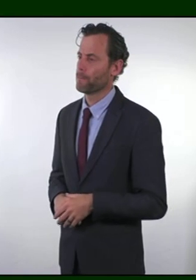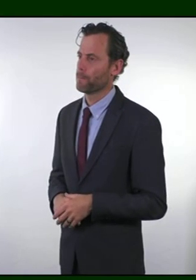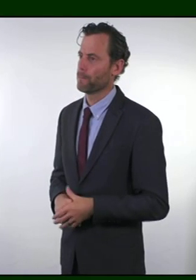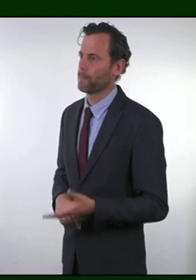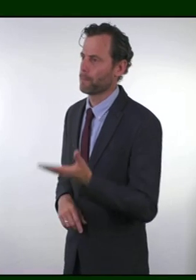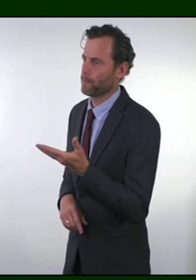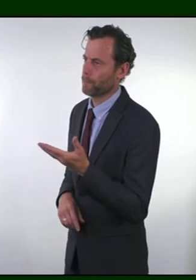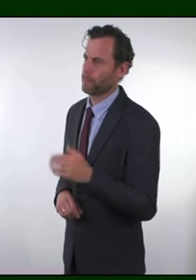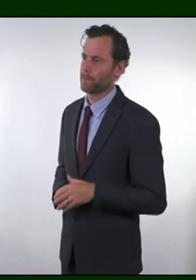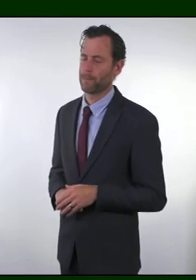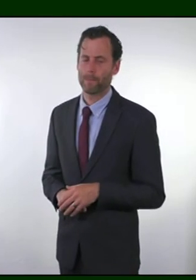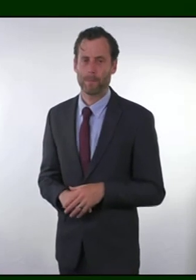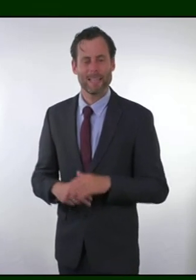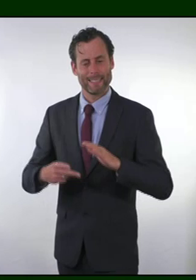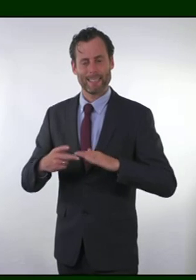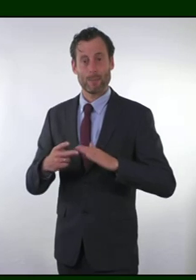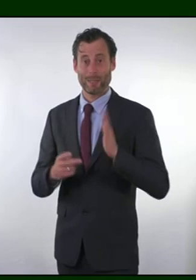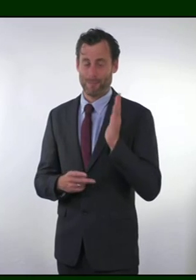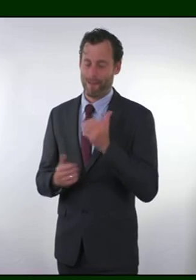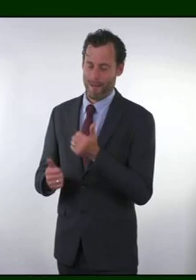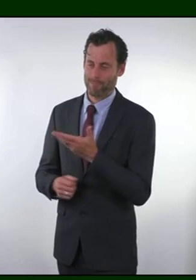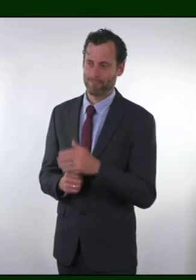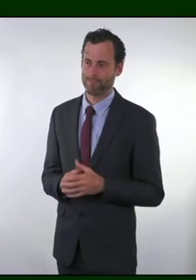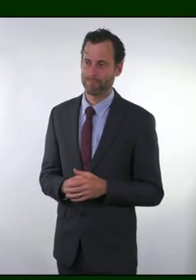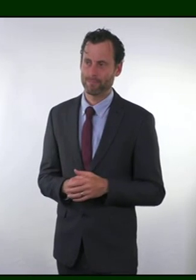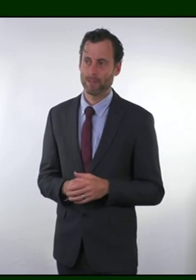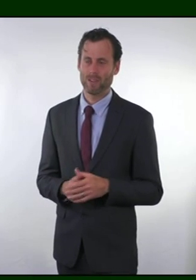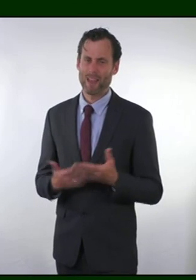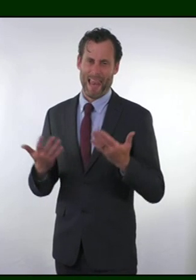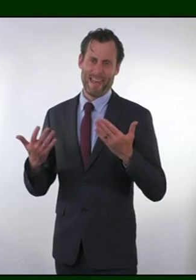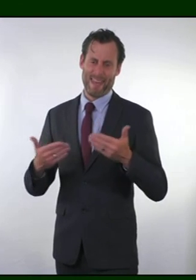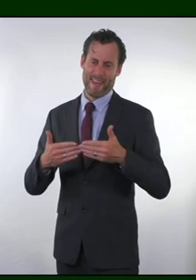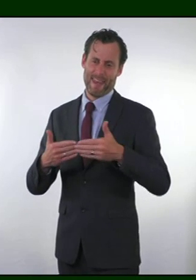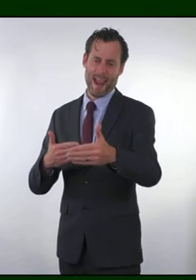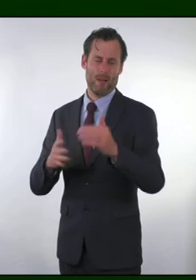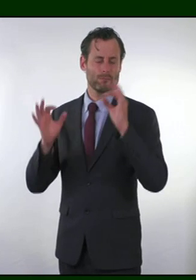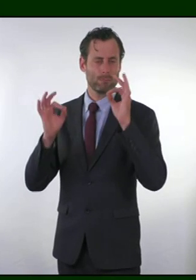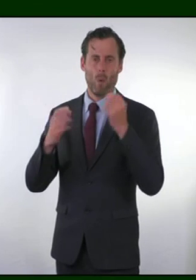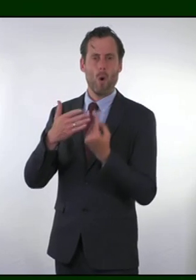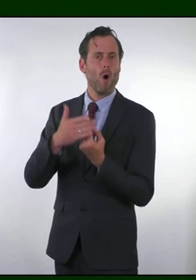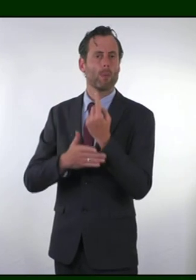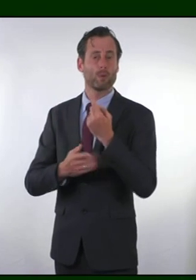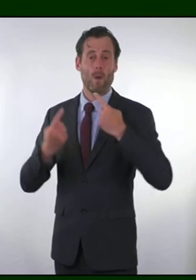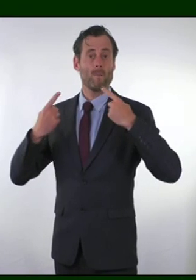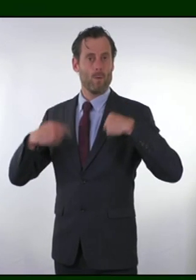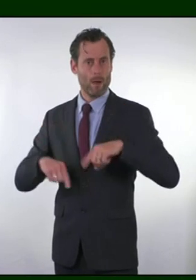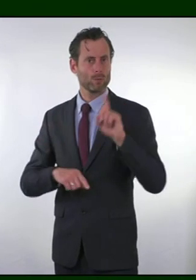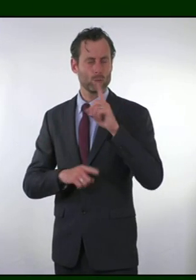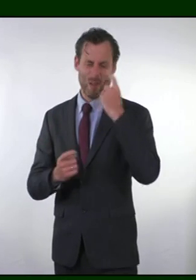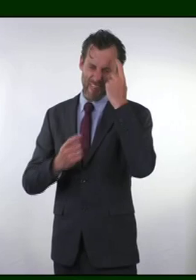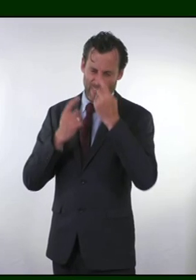It strikes me that this is a perfect opportunity to review our investment and procurement strategies in a range of sectors.